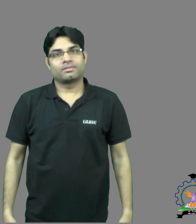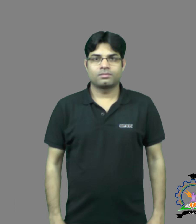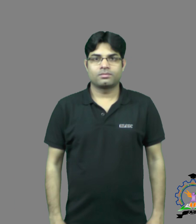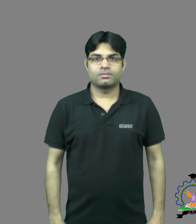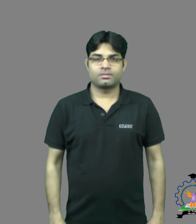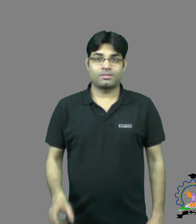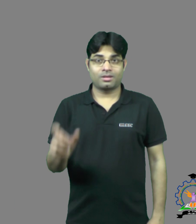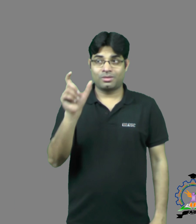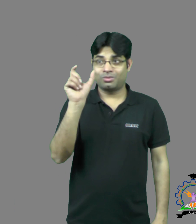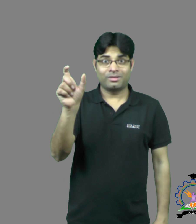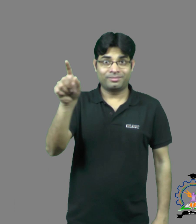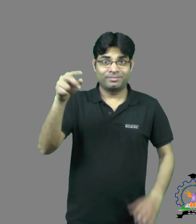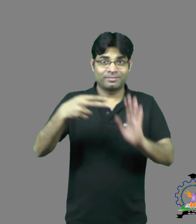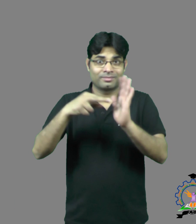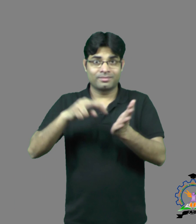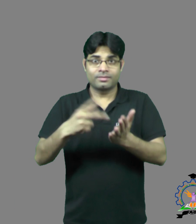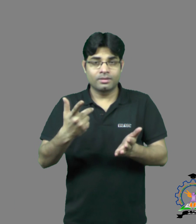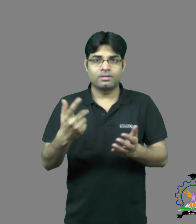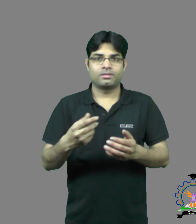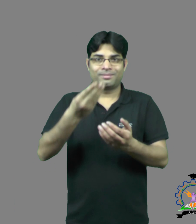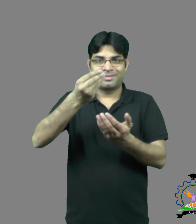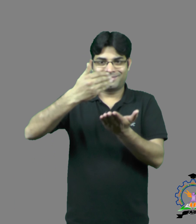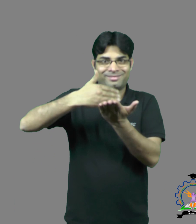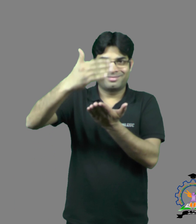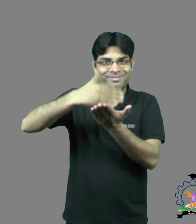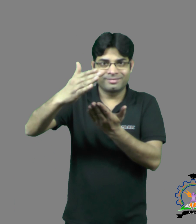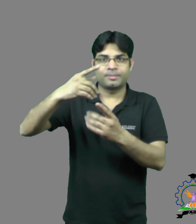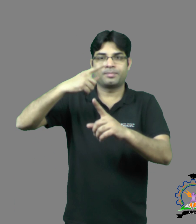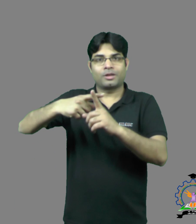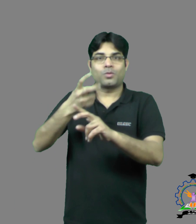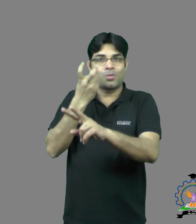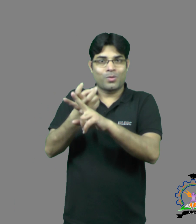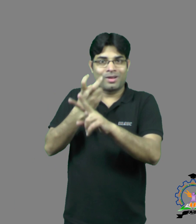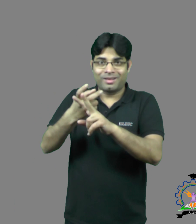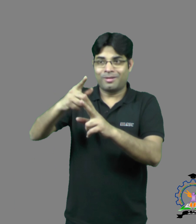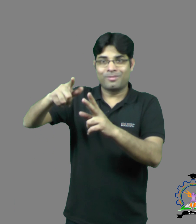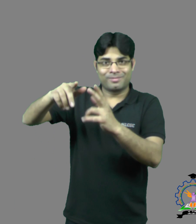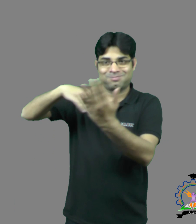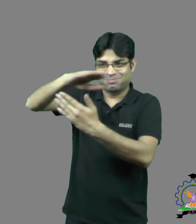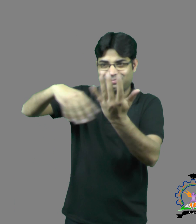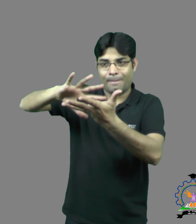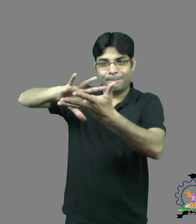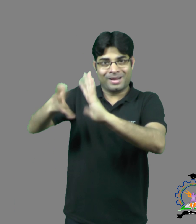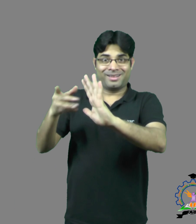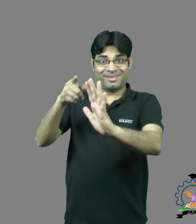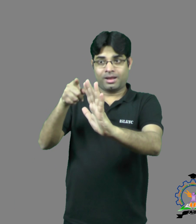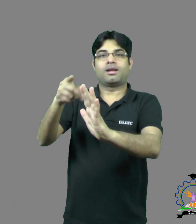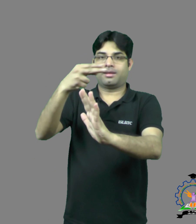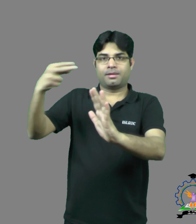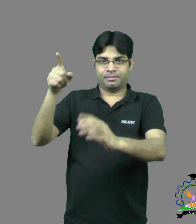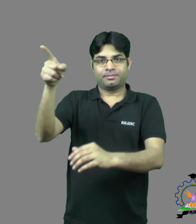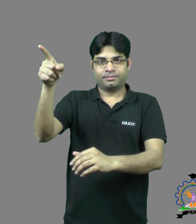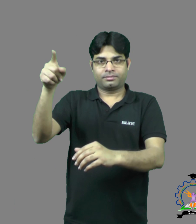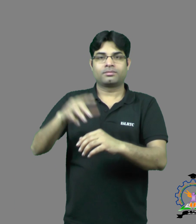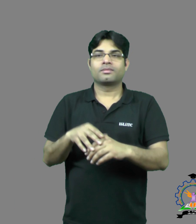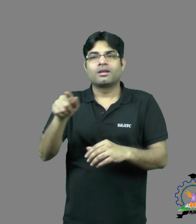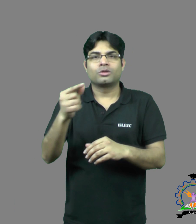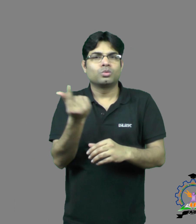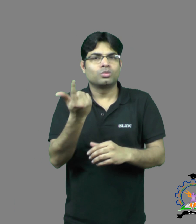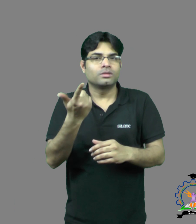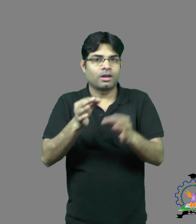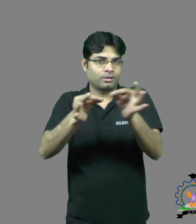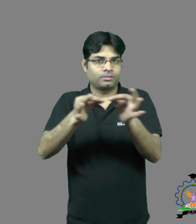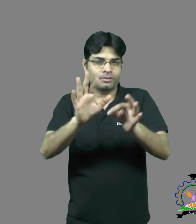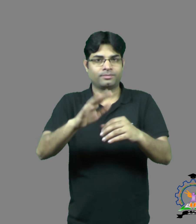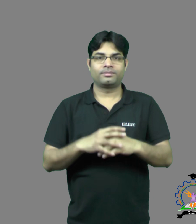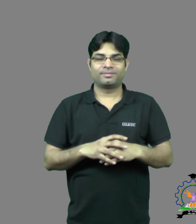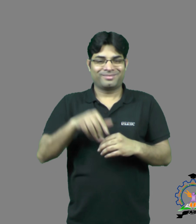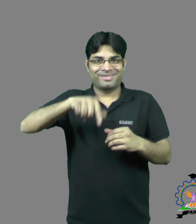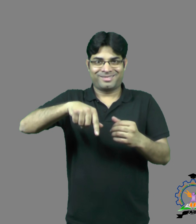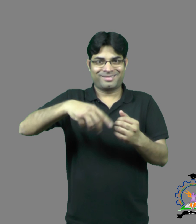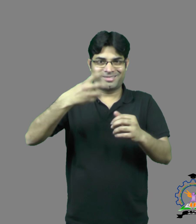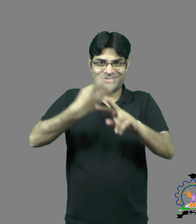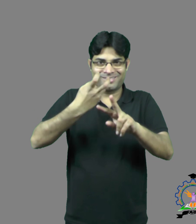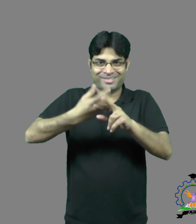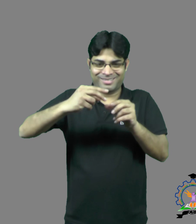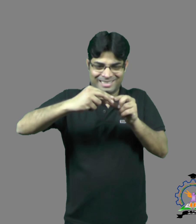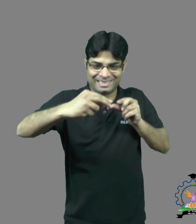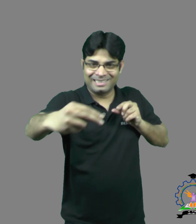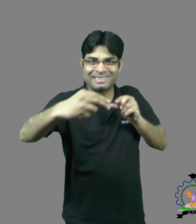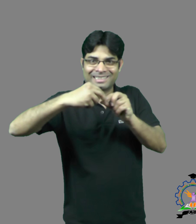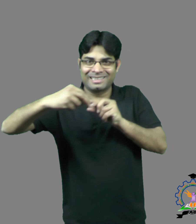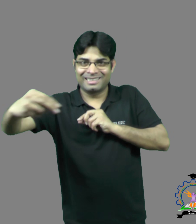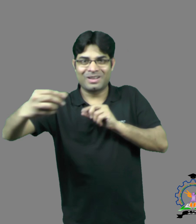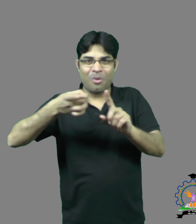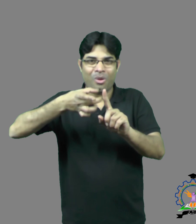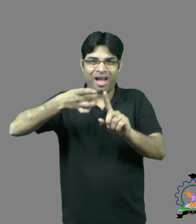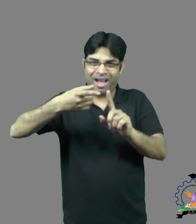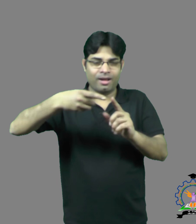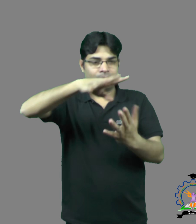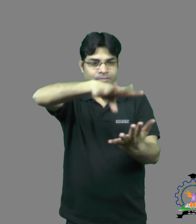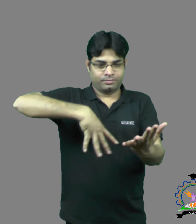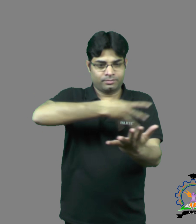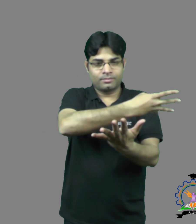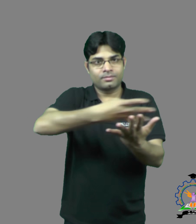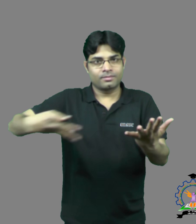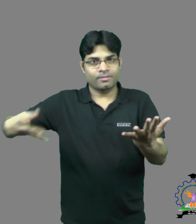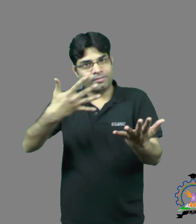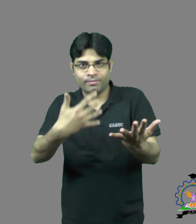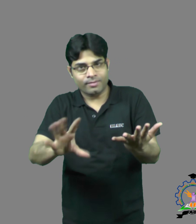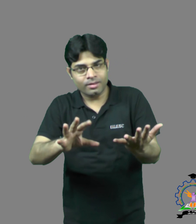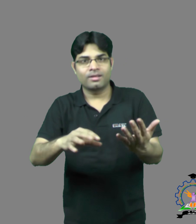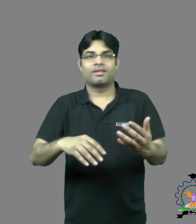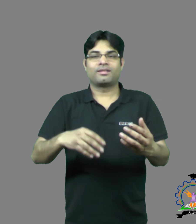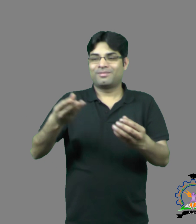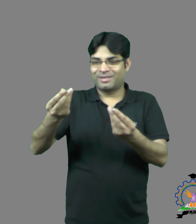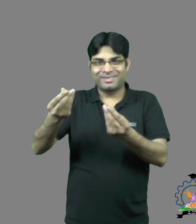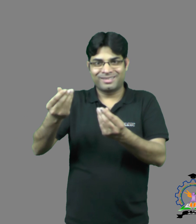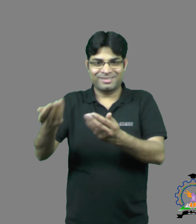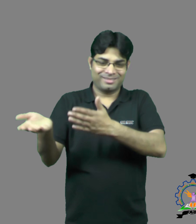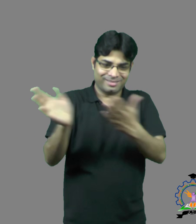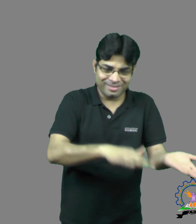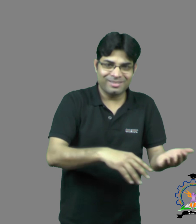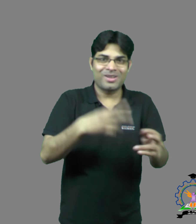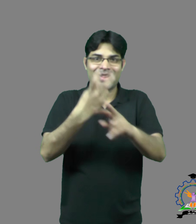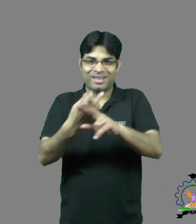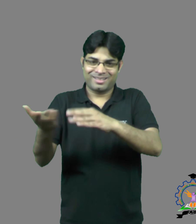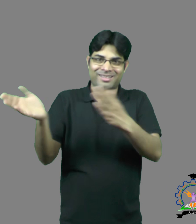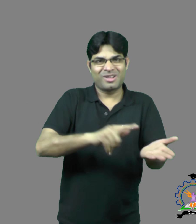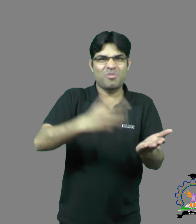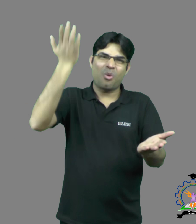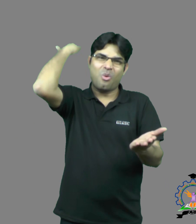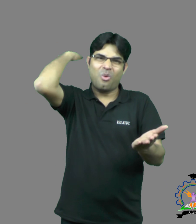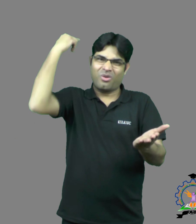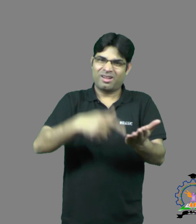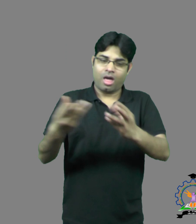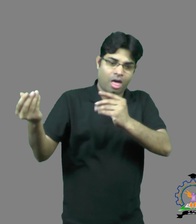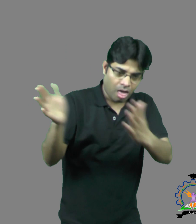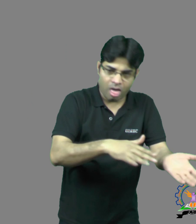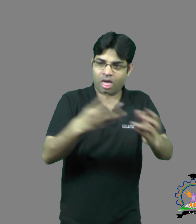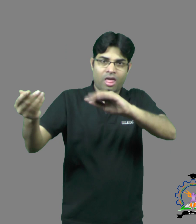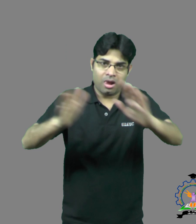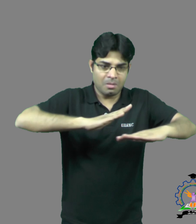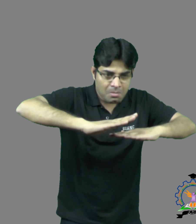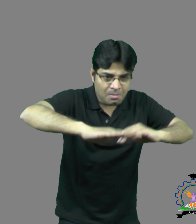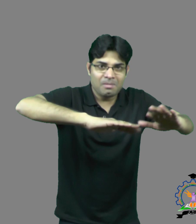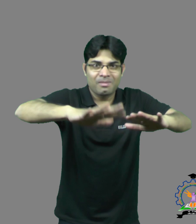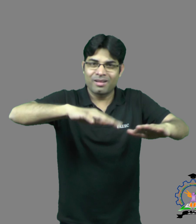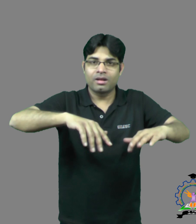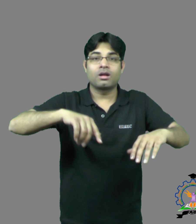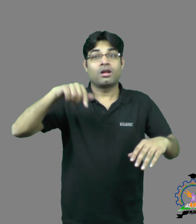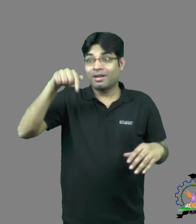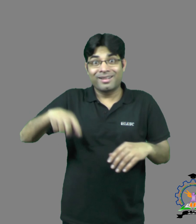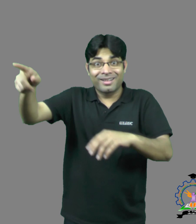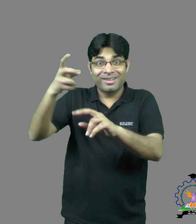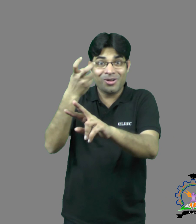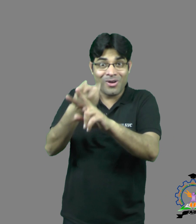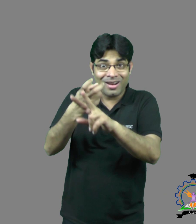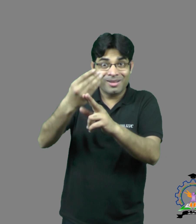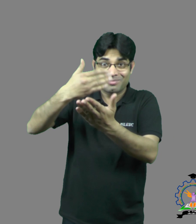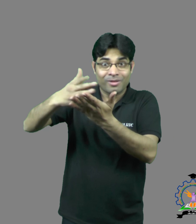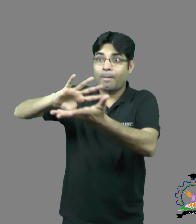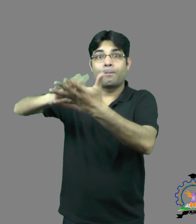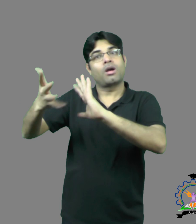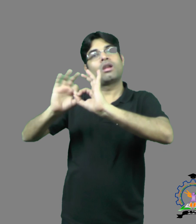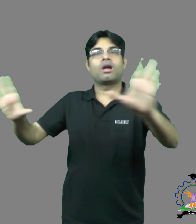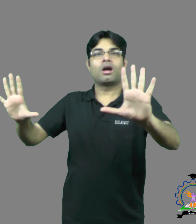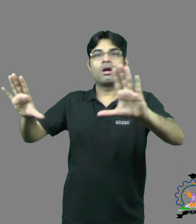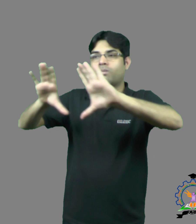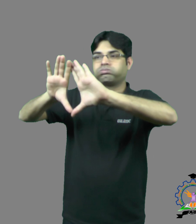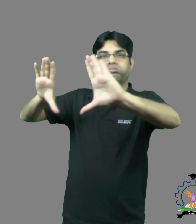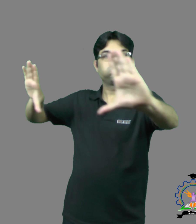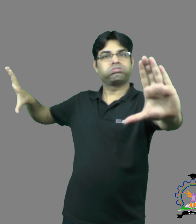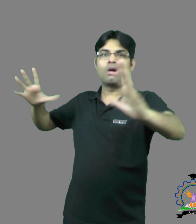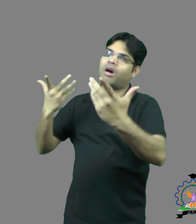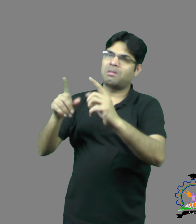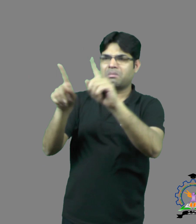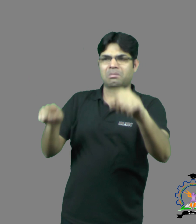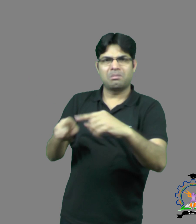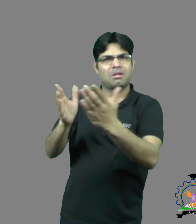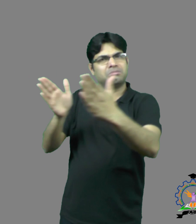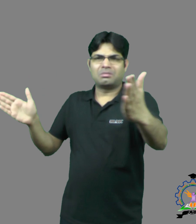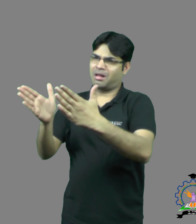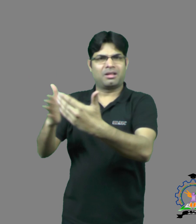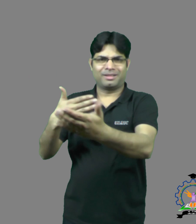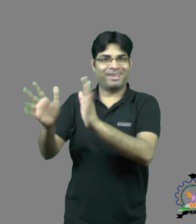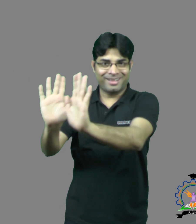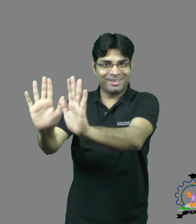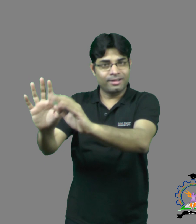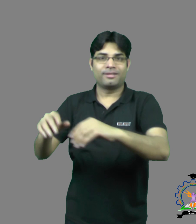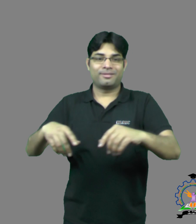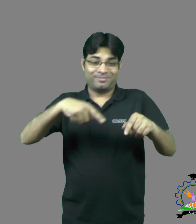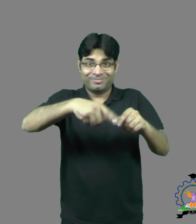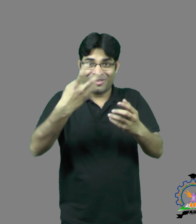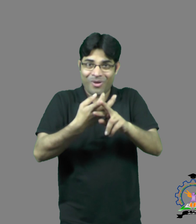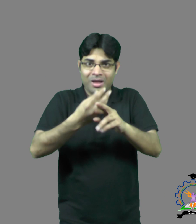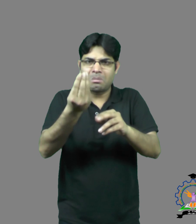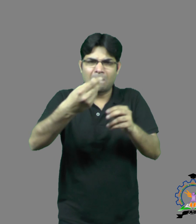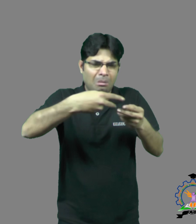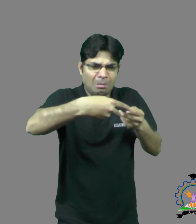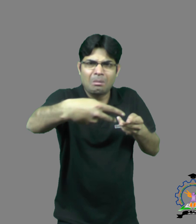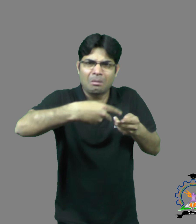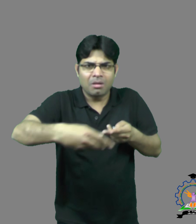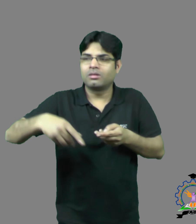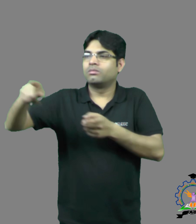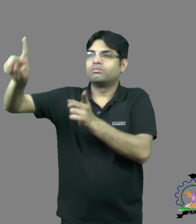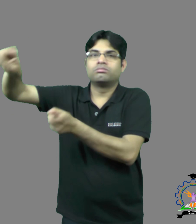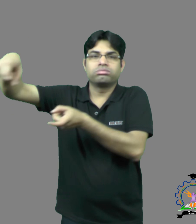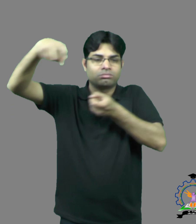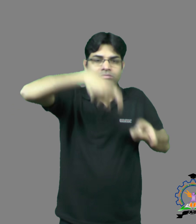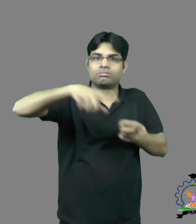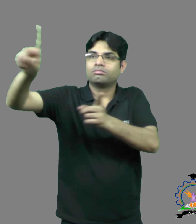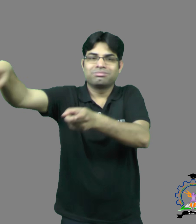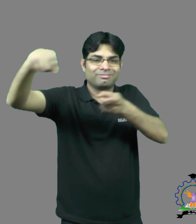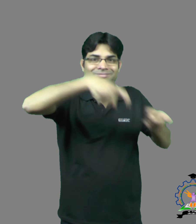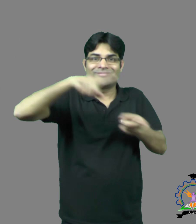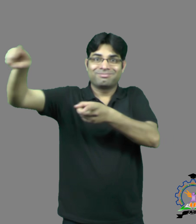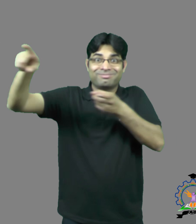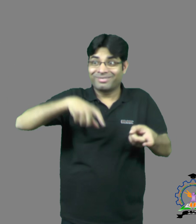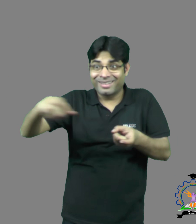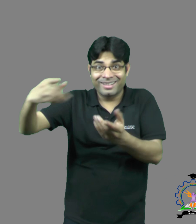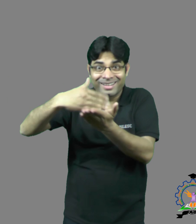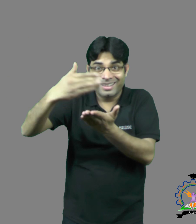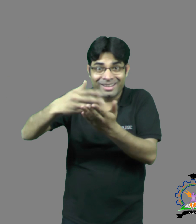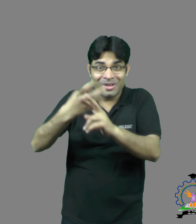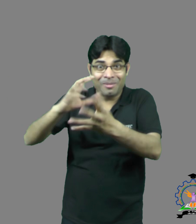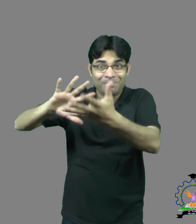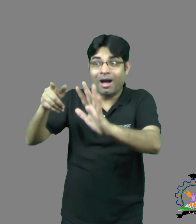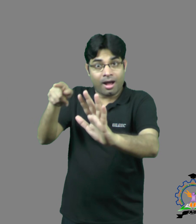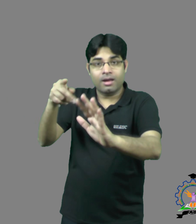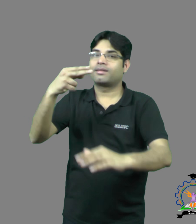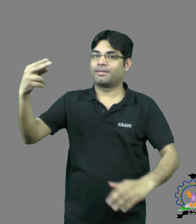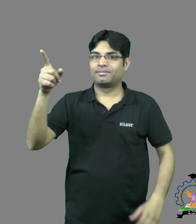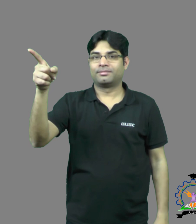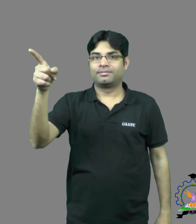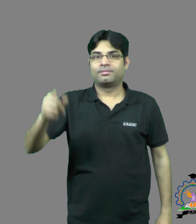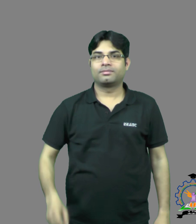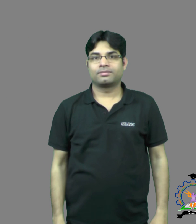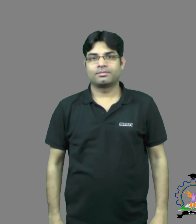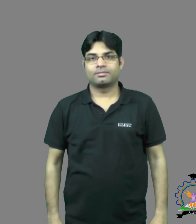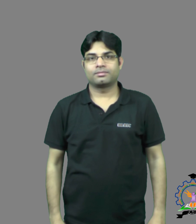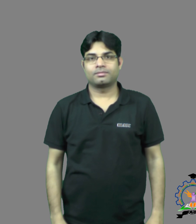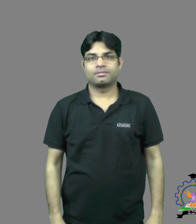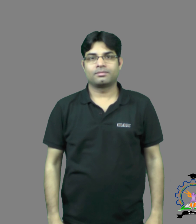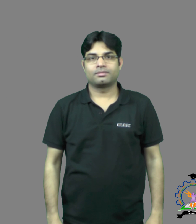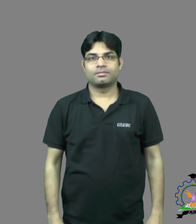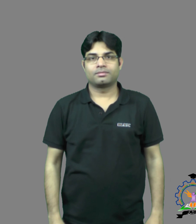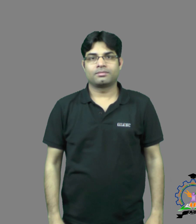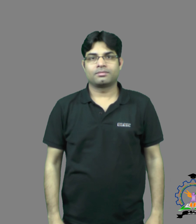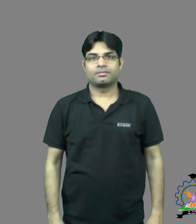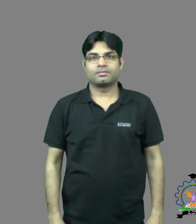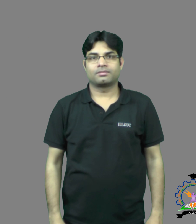Autoclaved Aerated Concrete